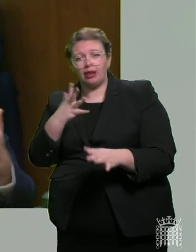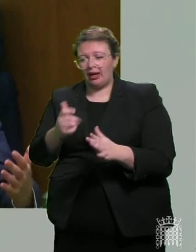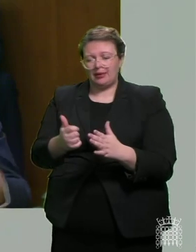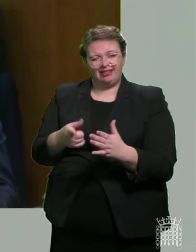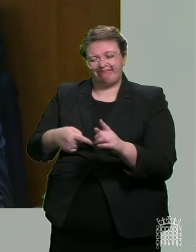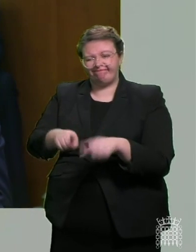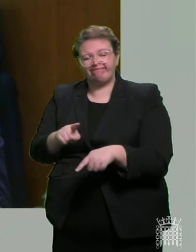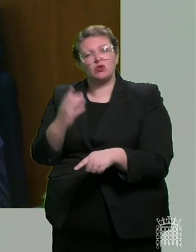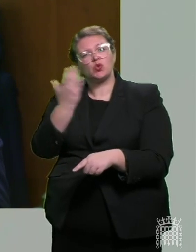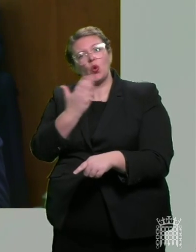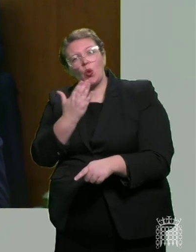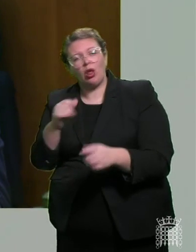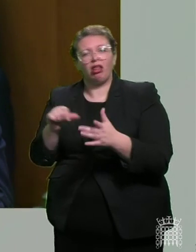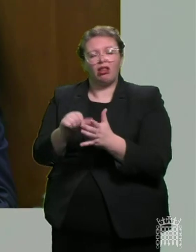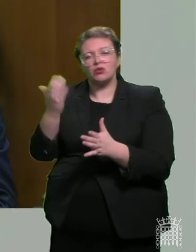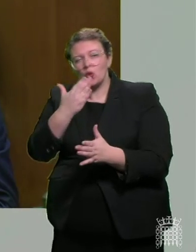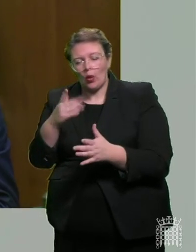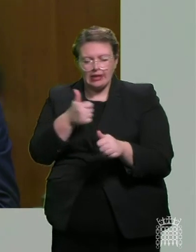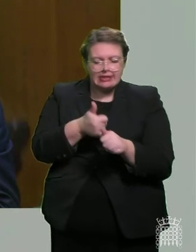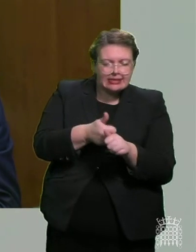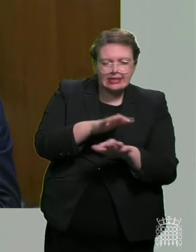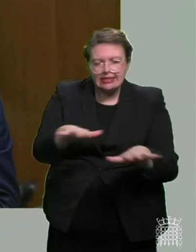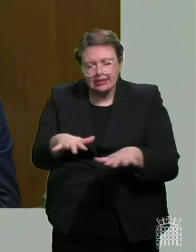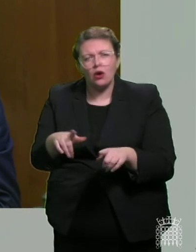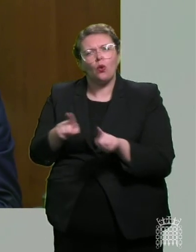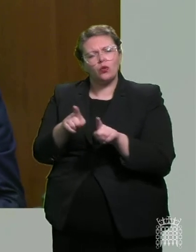They then have to spend 10 days in quarantine.